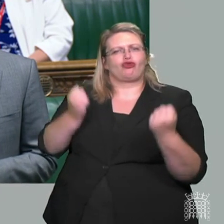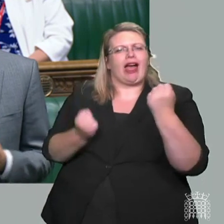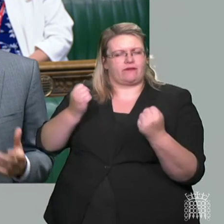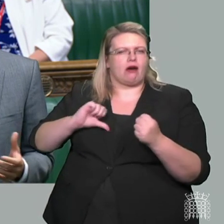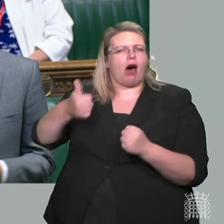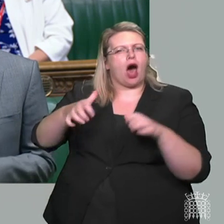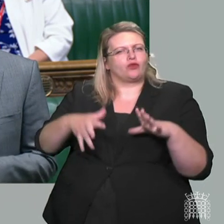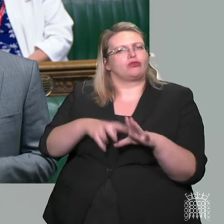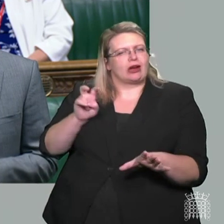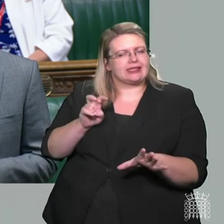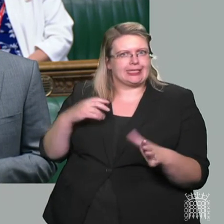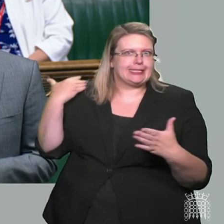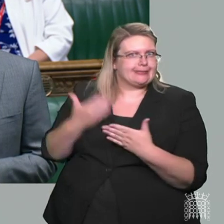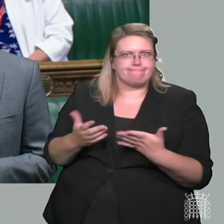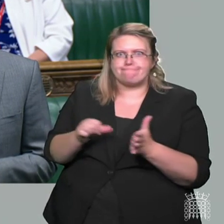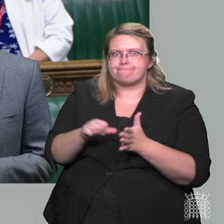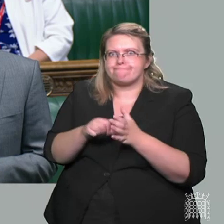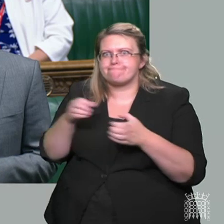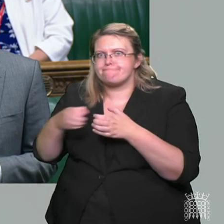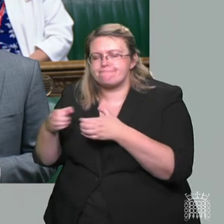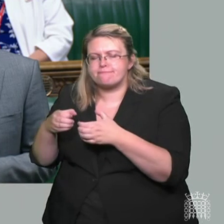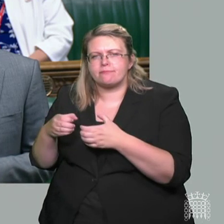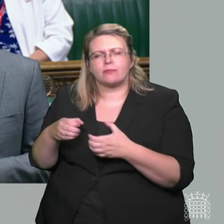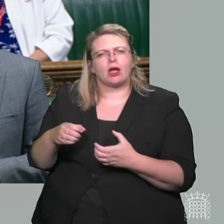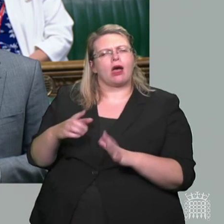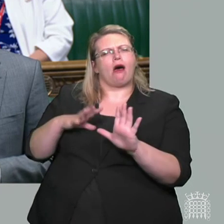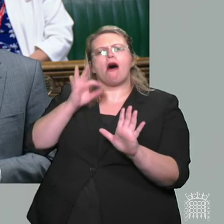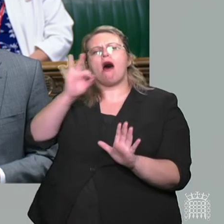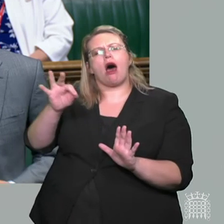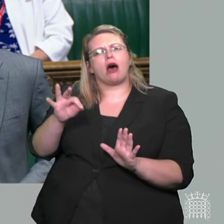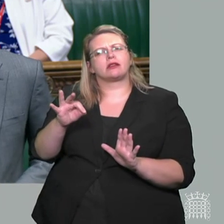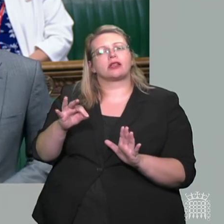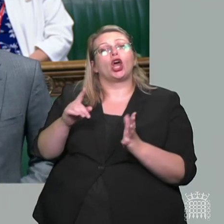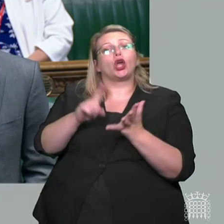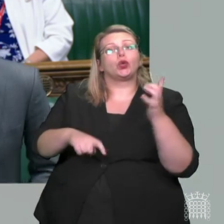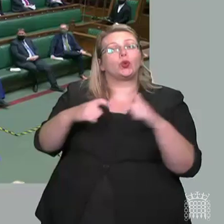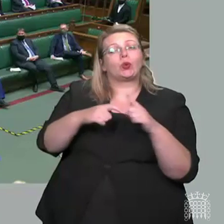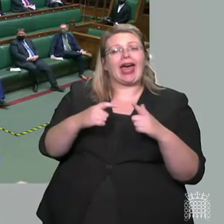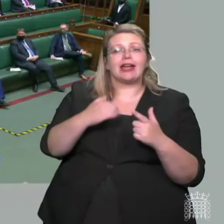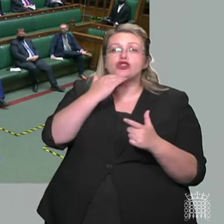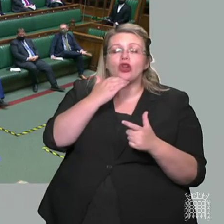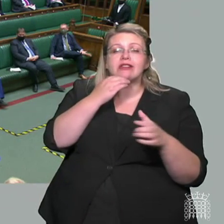So I have a simple question for the Prime Minister: why can we not add HGV drivers to the UK shortage occupation list?